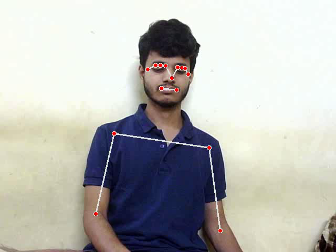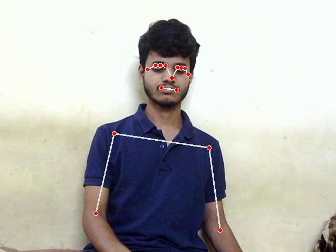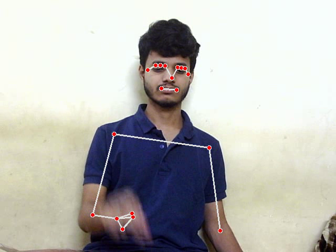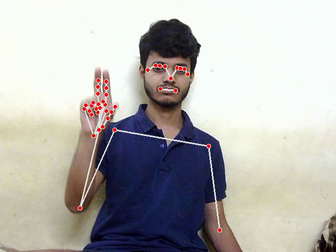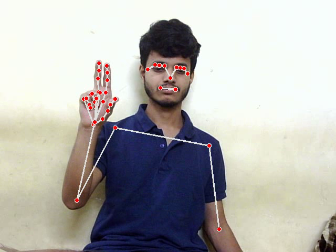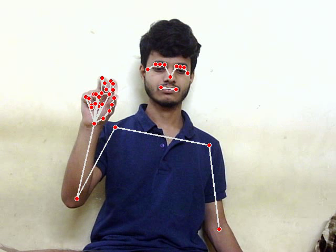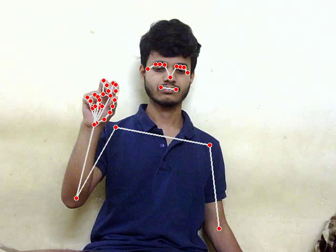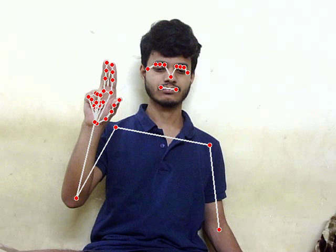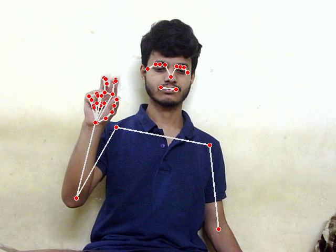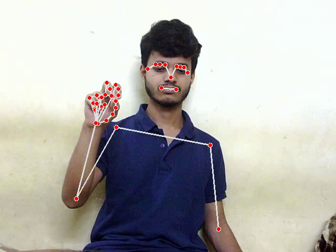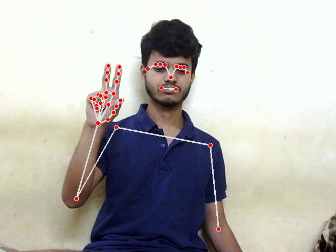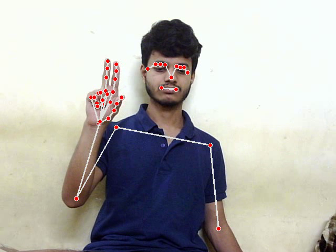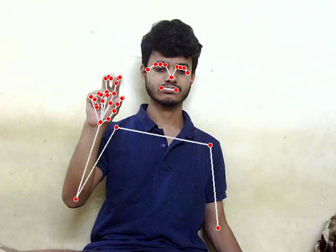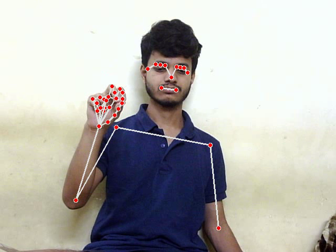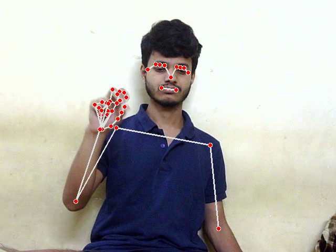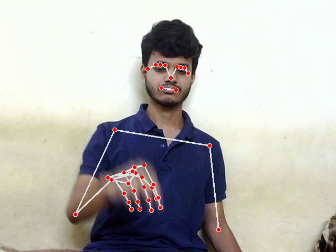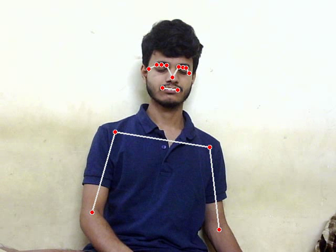no